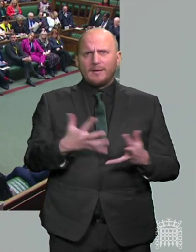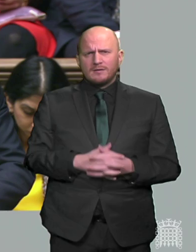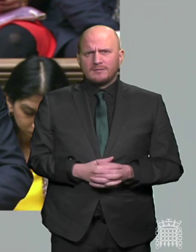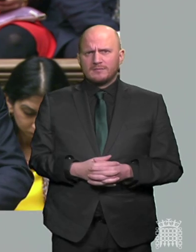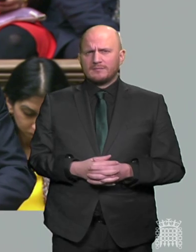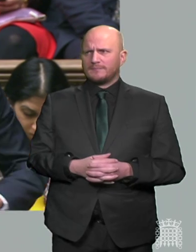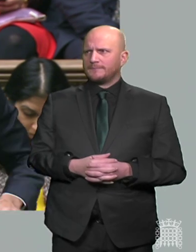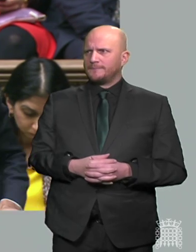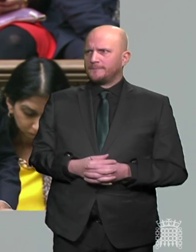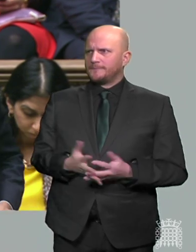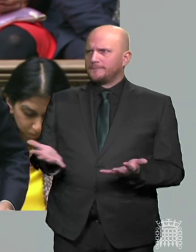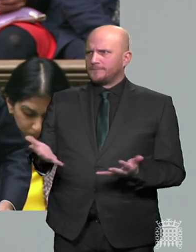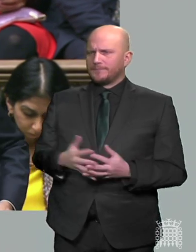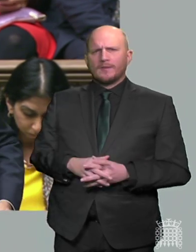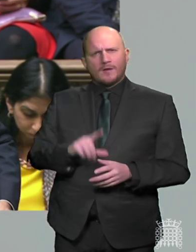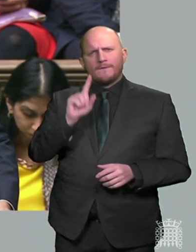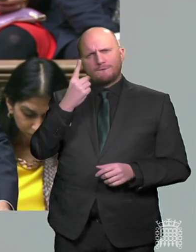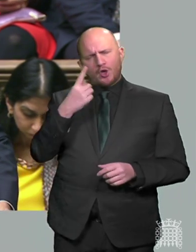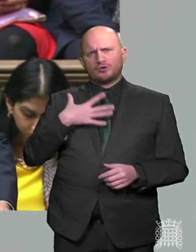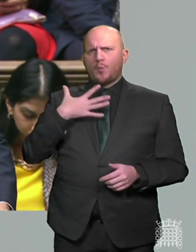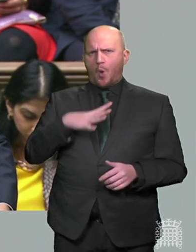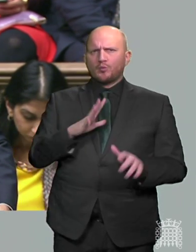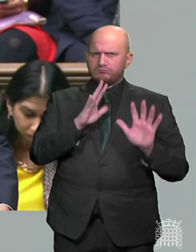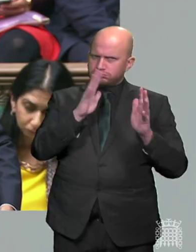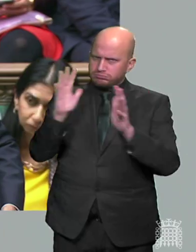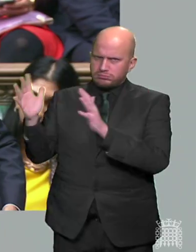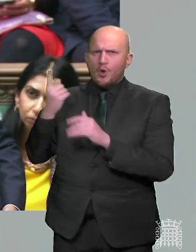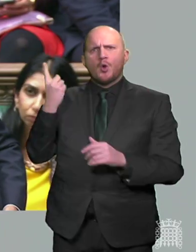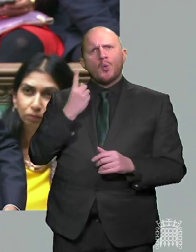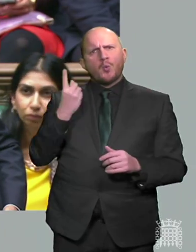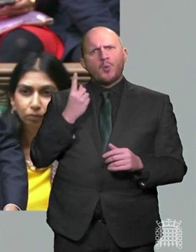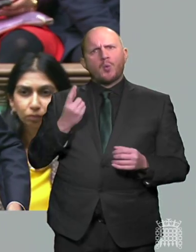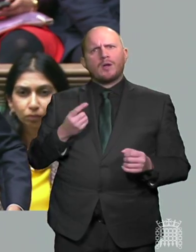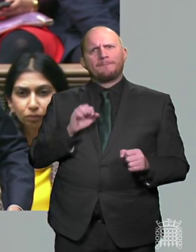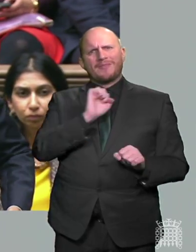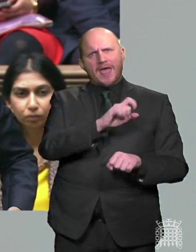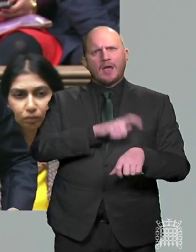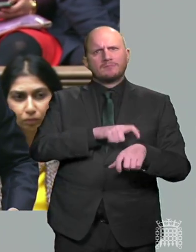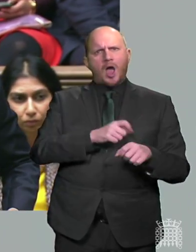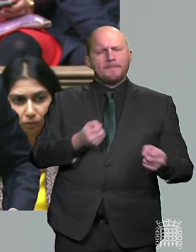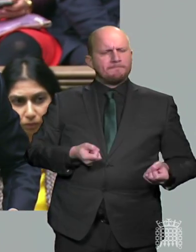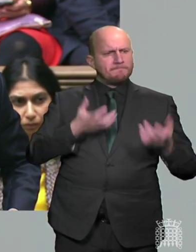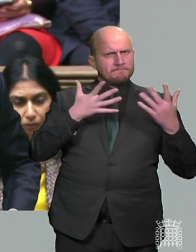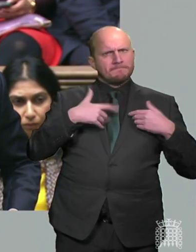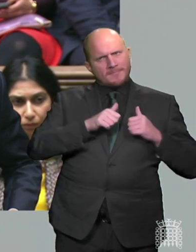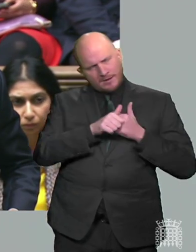I start by paying tribute to those up and down the country who give up so much of their time to care for others.